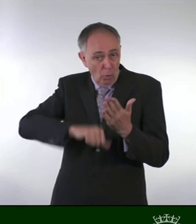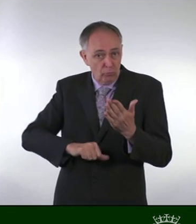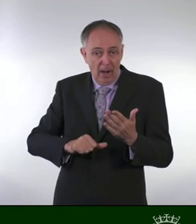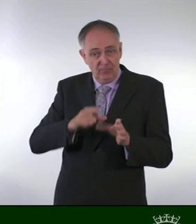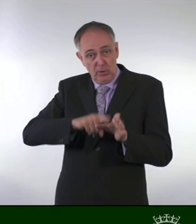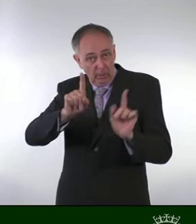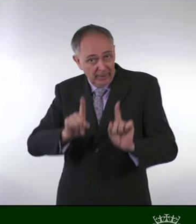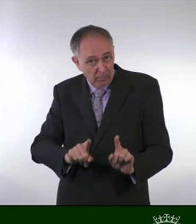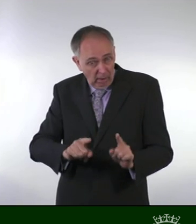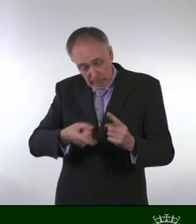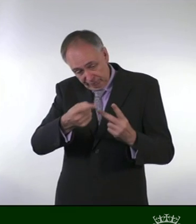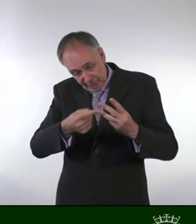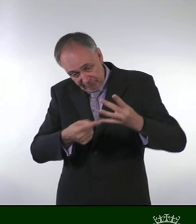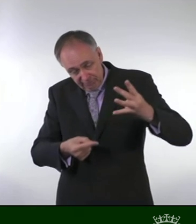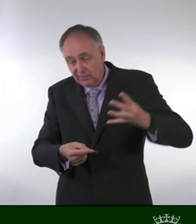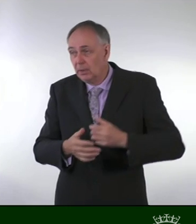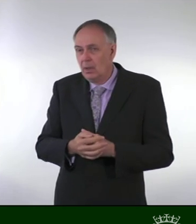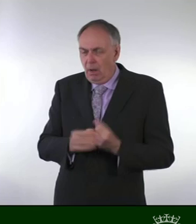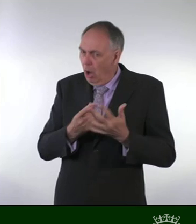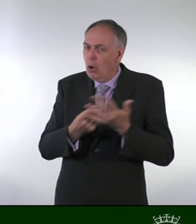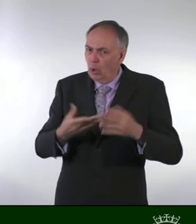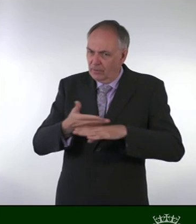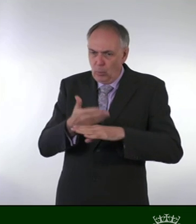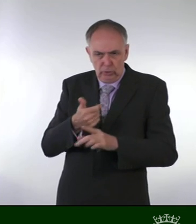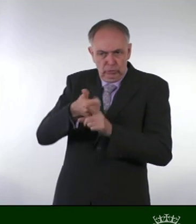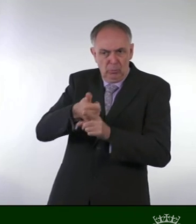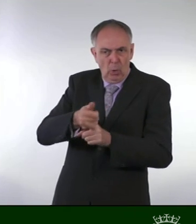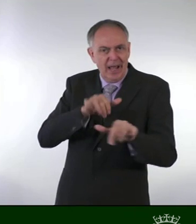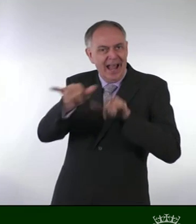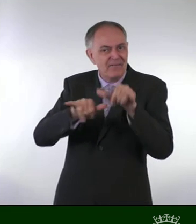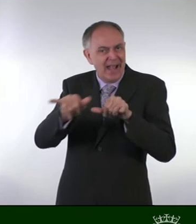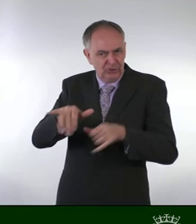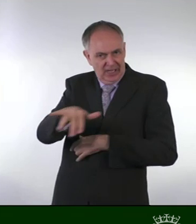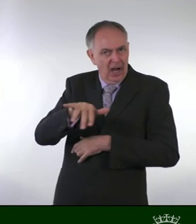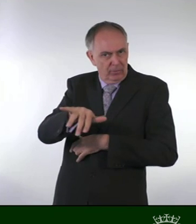We are also doing a huge amount to support the aviation sector.